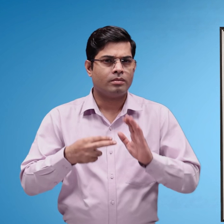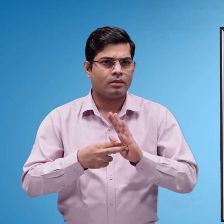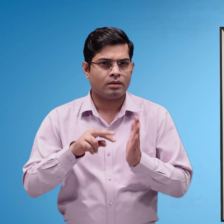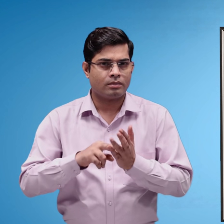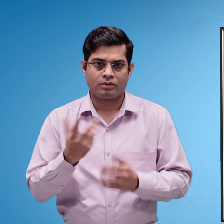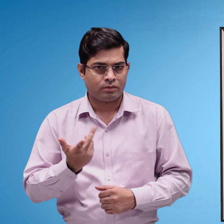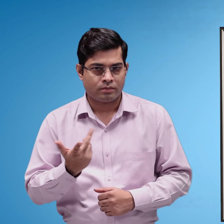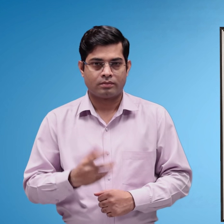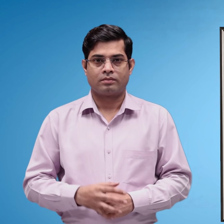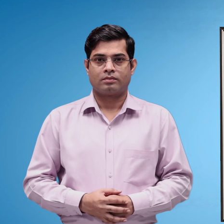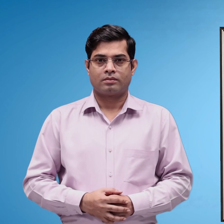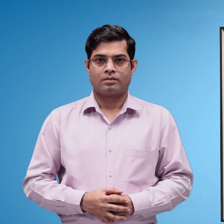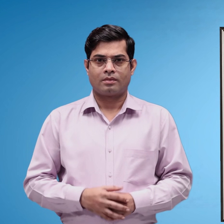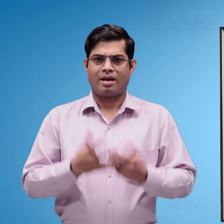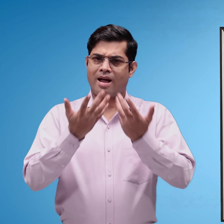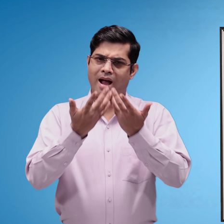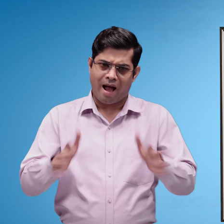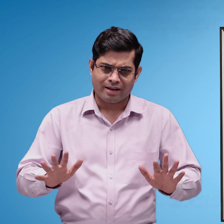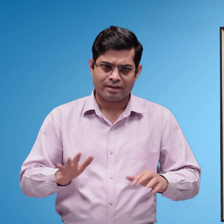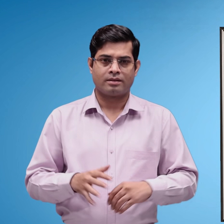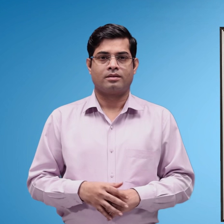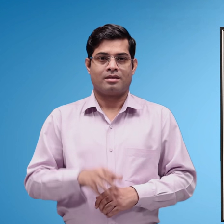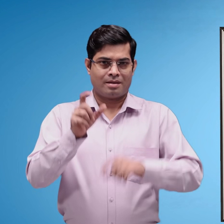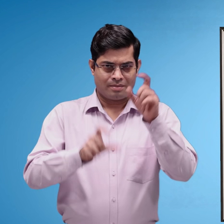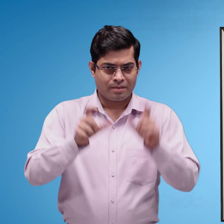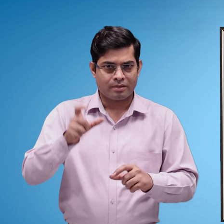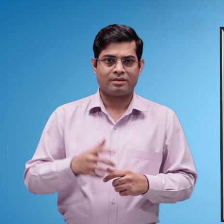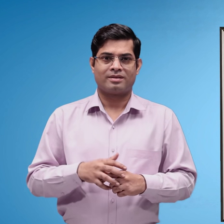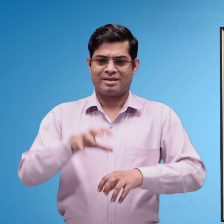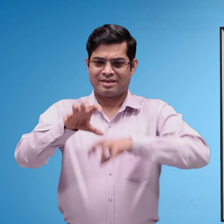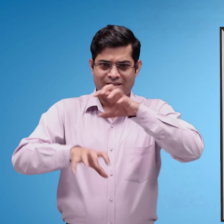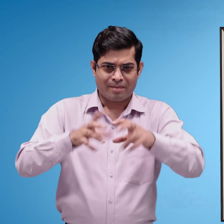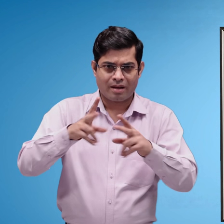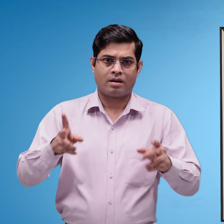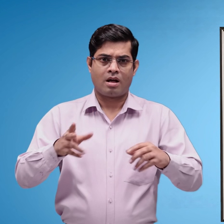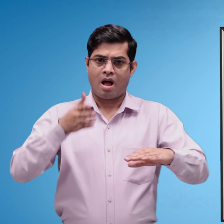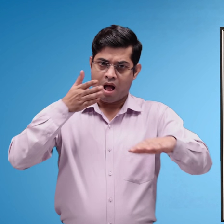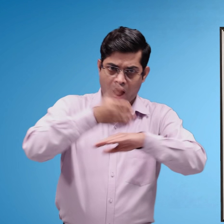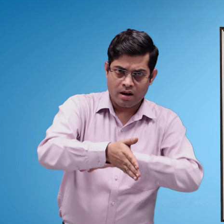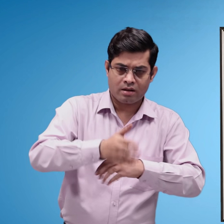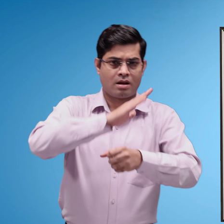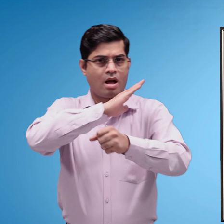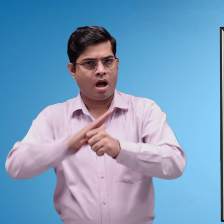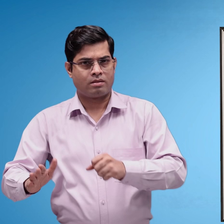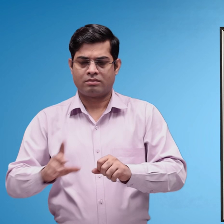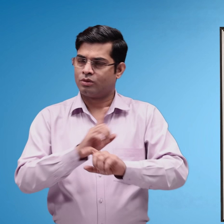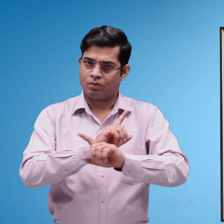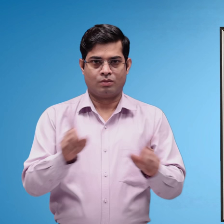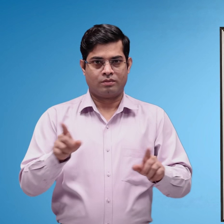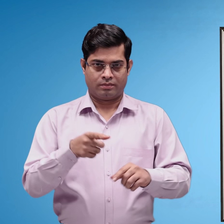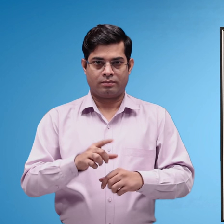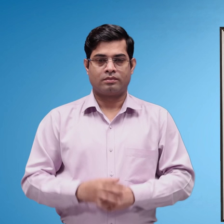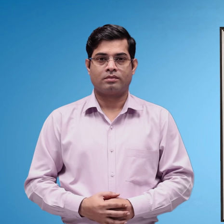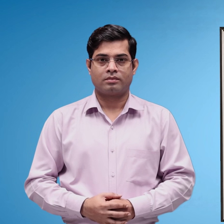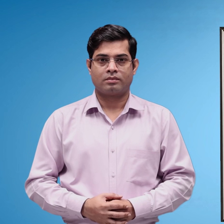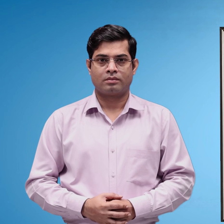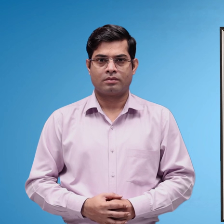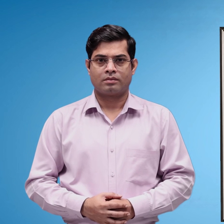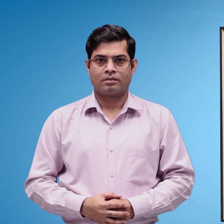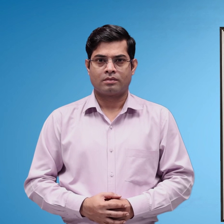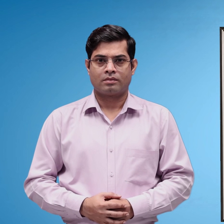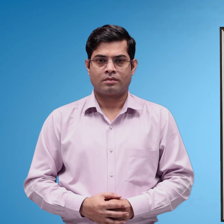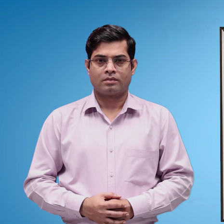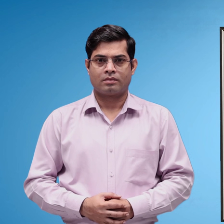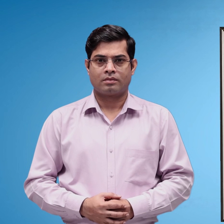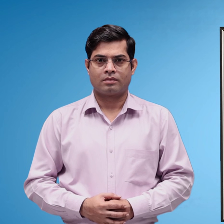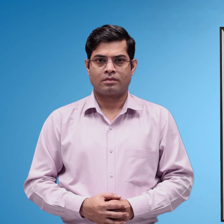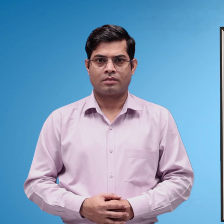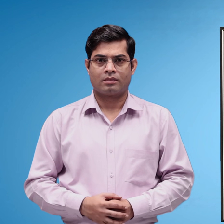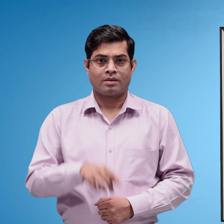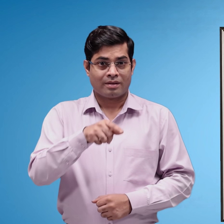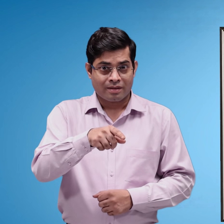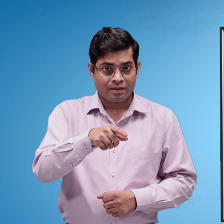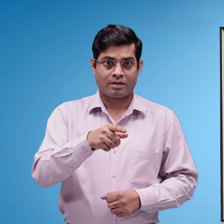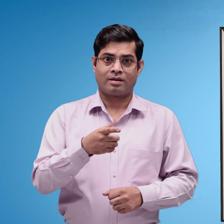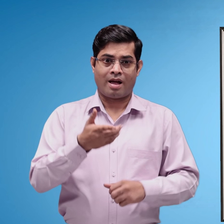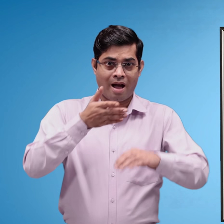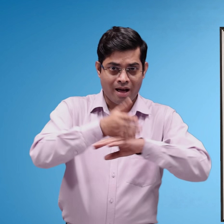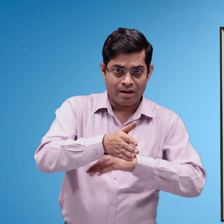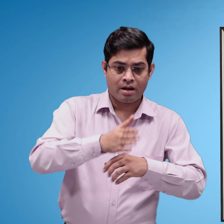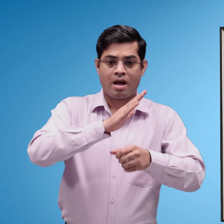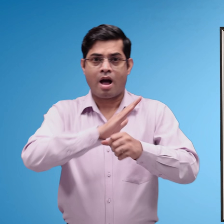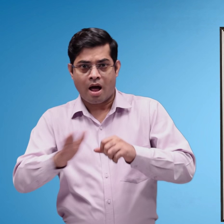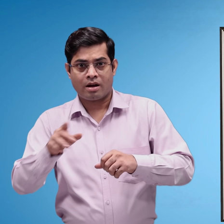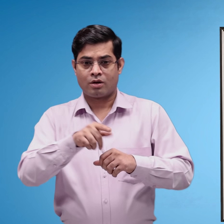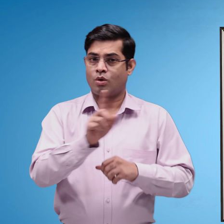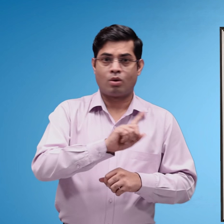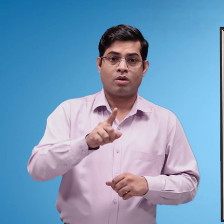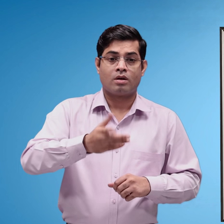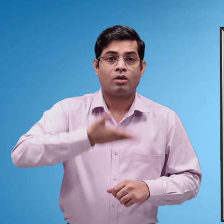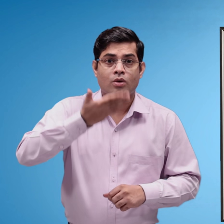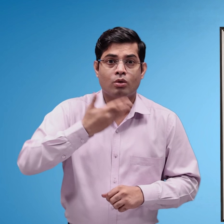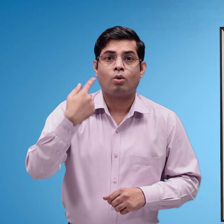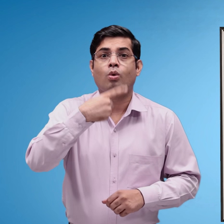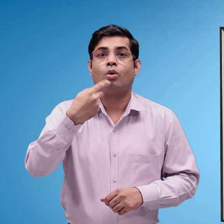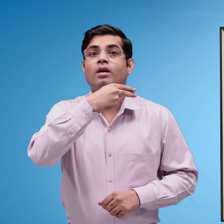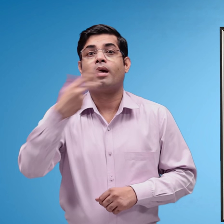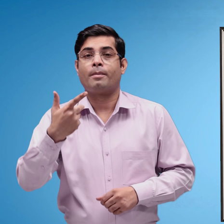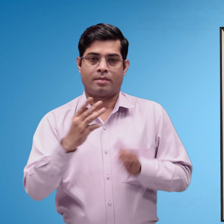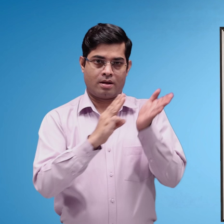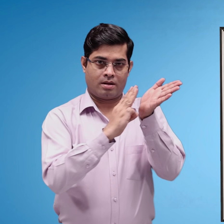This sign means ahimsa. It means not hurting or killing living beings. Ahimsa principle was given by Mahavira,